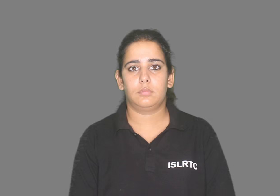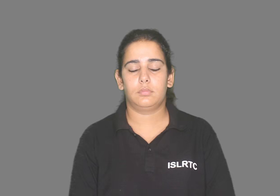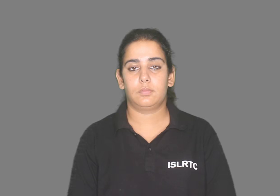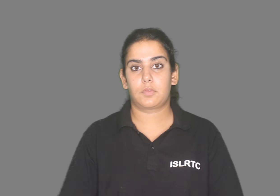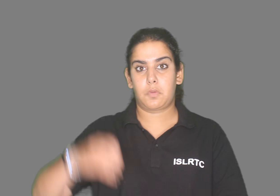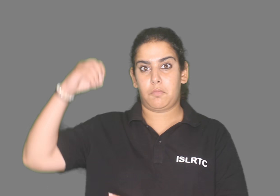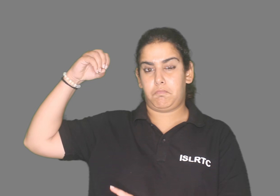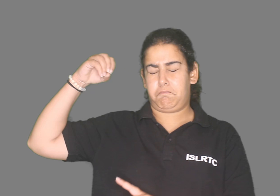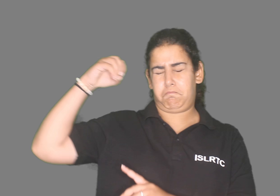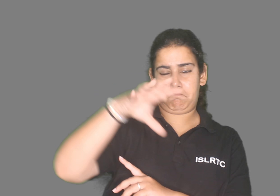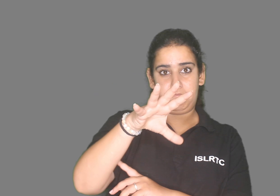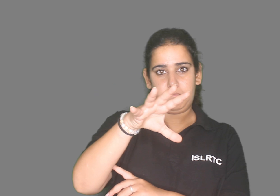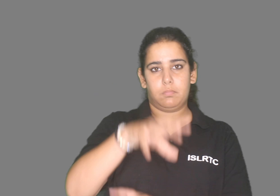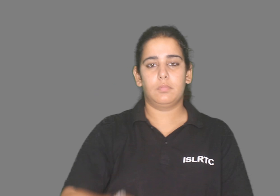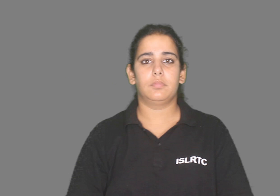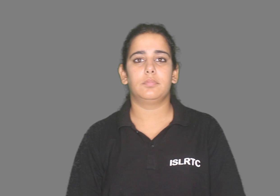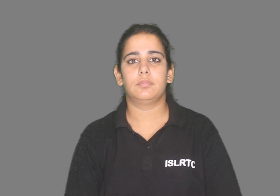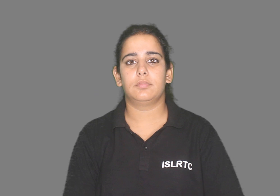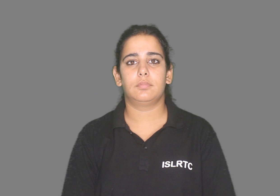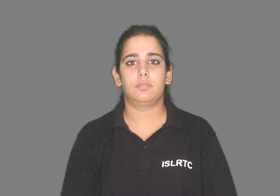Illuminating